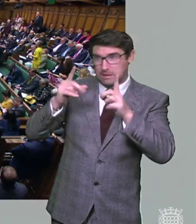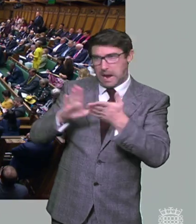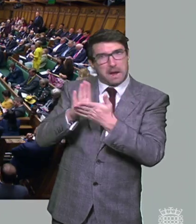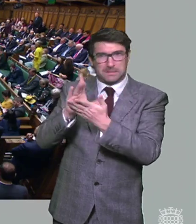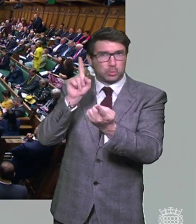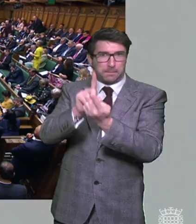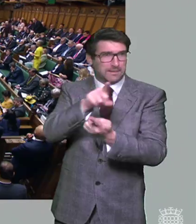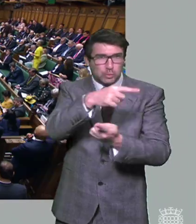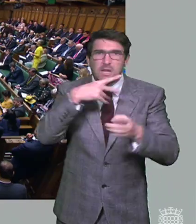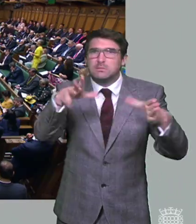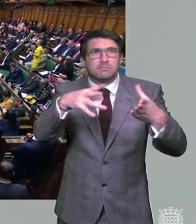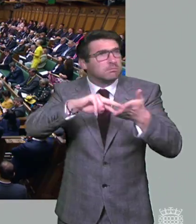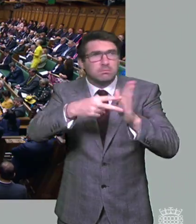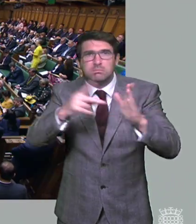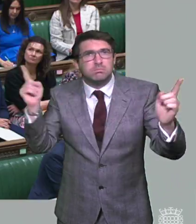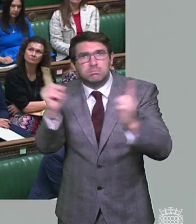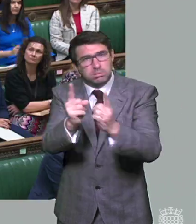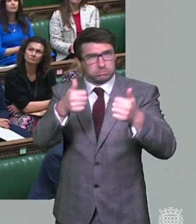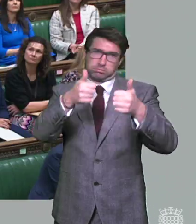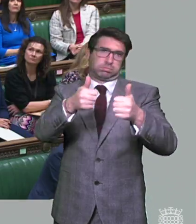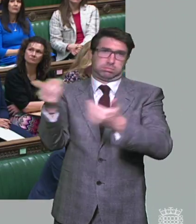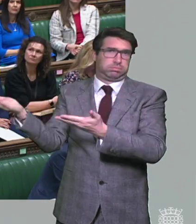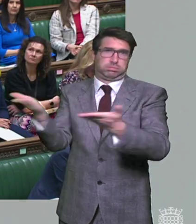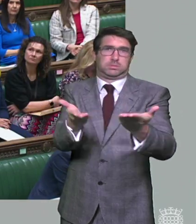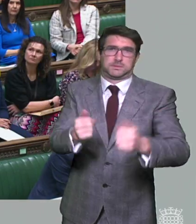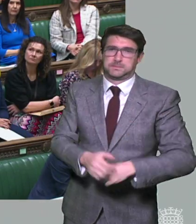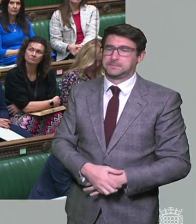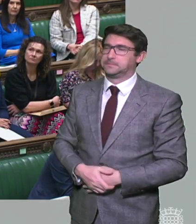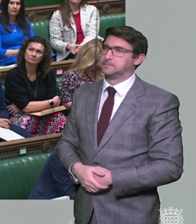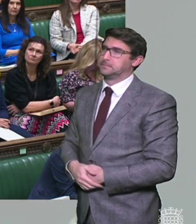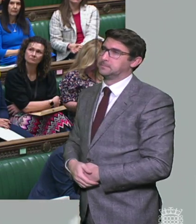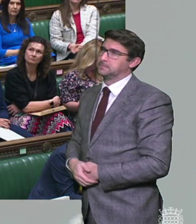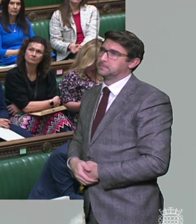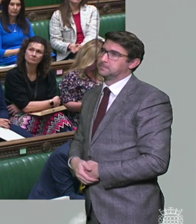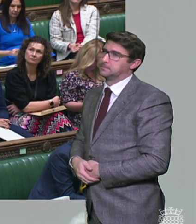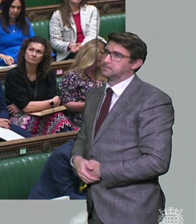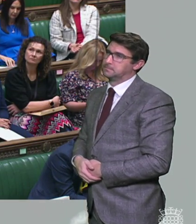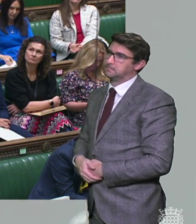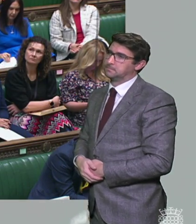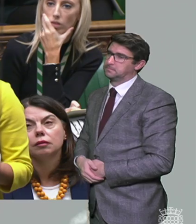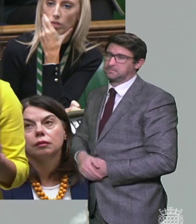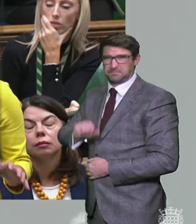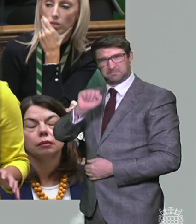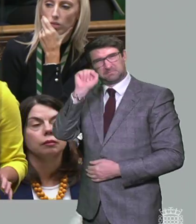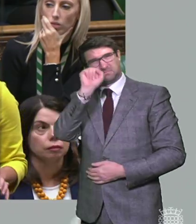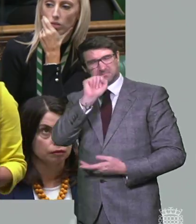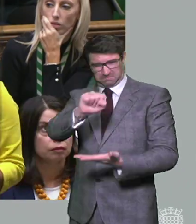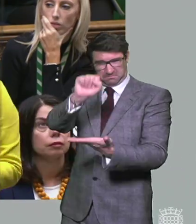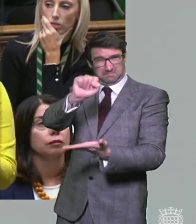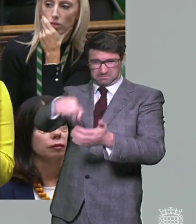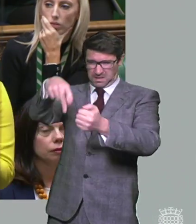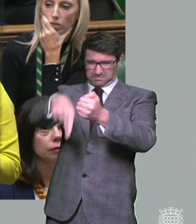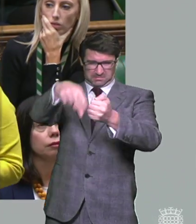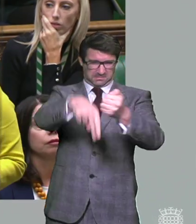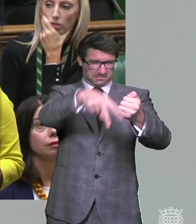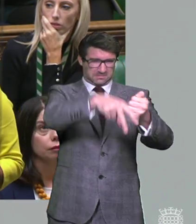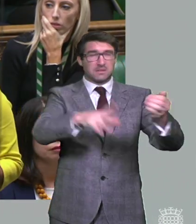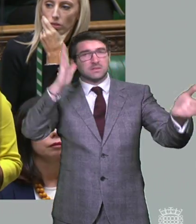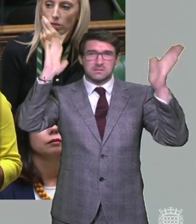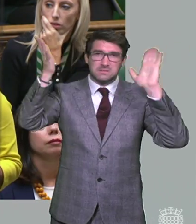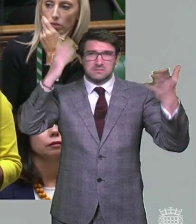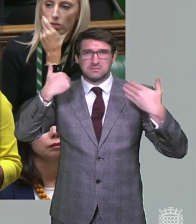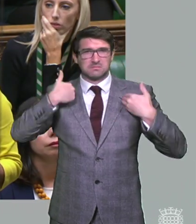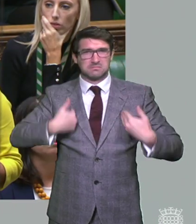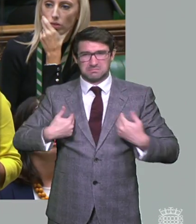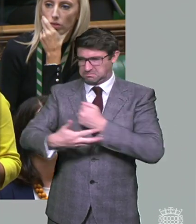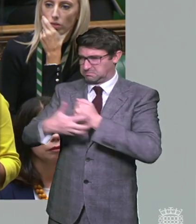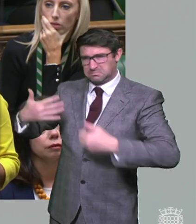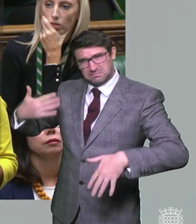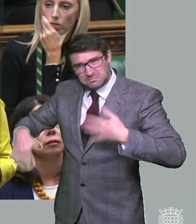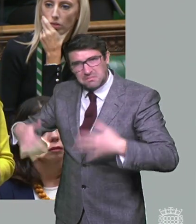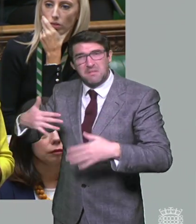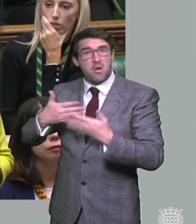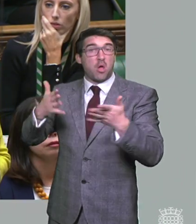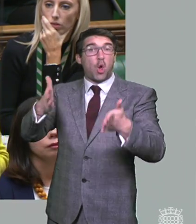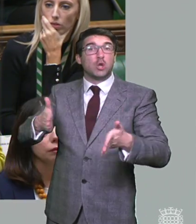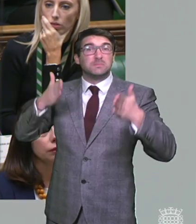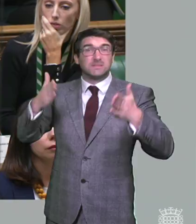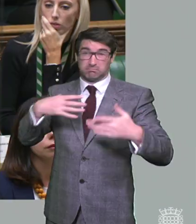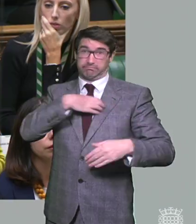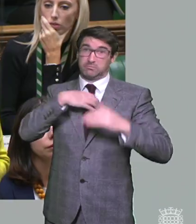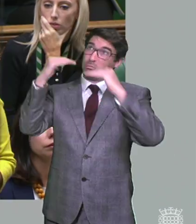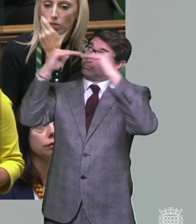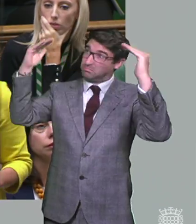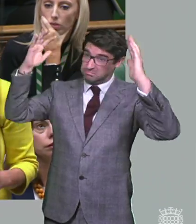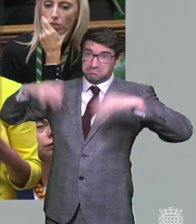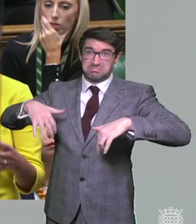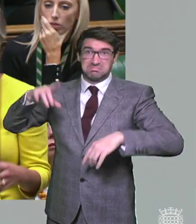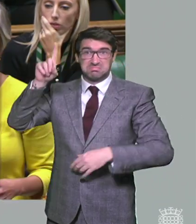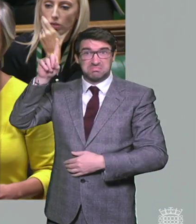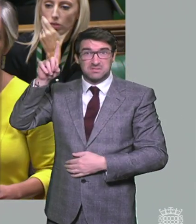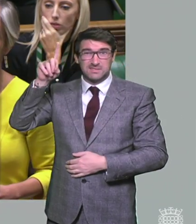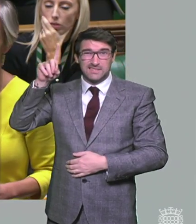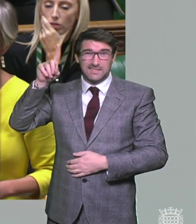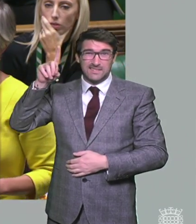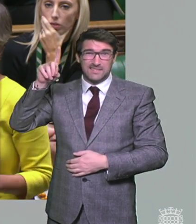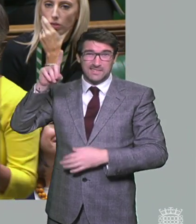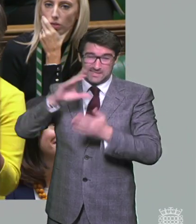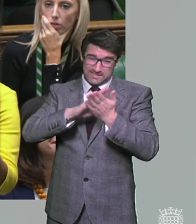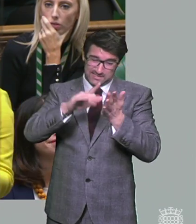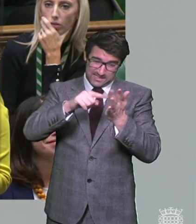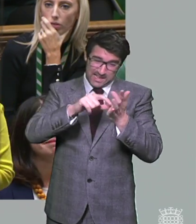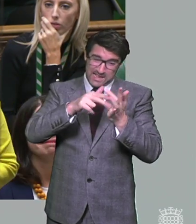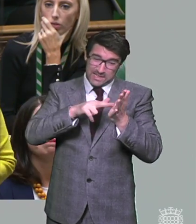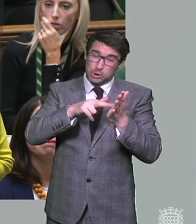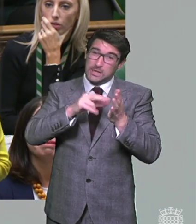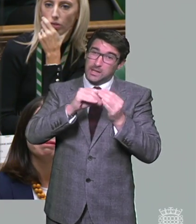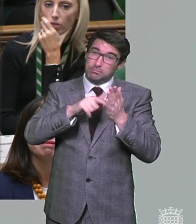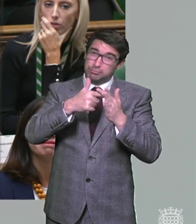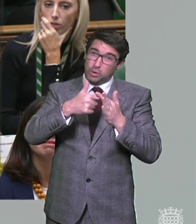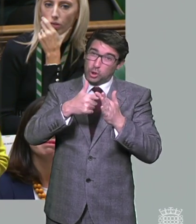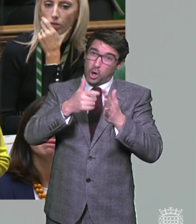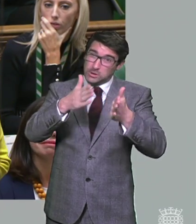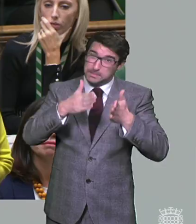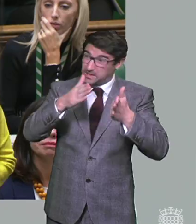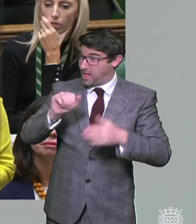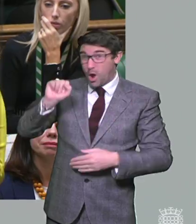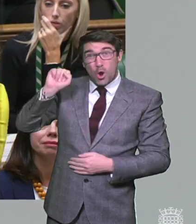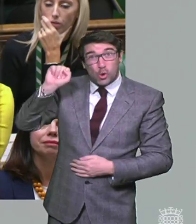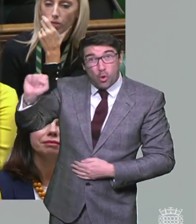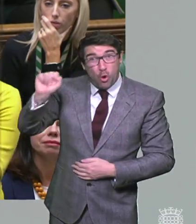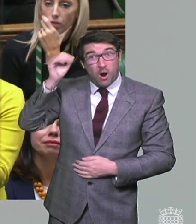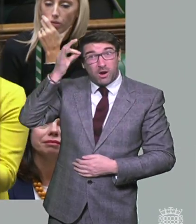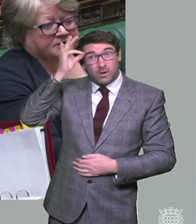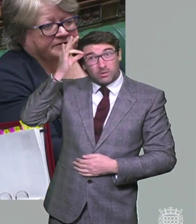The Government’s botched Budget gave unfunded tax cuts to some of the richest companies, while across the country there are hospitals worried that their roofs might collapse at any moment : Hinchingbrooke Hospital, Frimley Park Hospital and Queen Elizabeth Hospital, which is in the Prime Minister’s own local area.